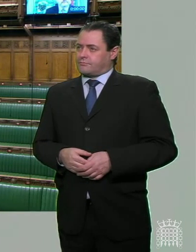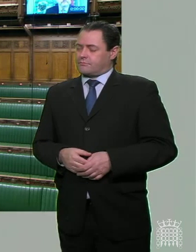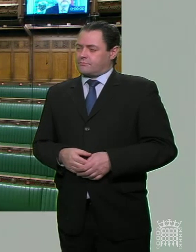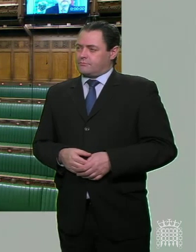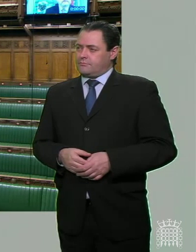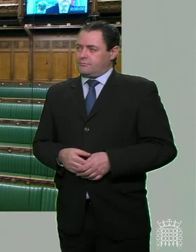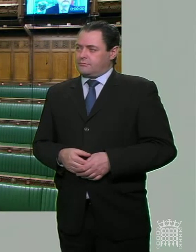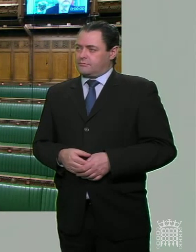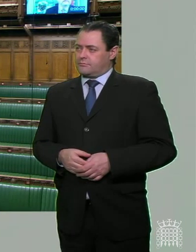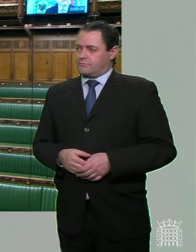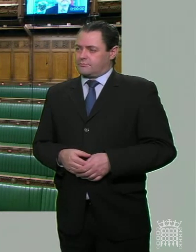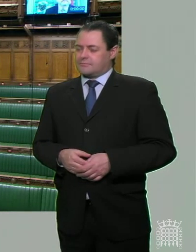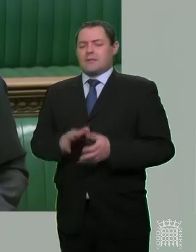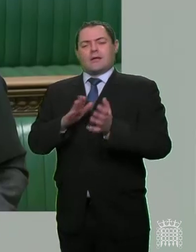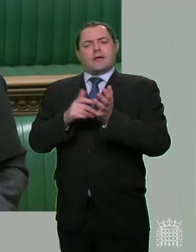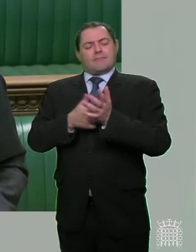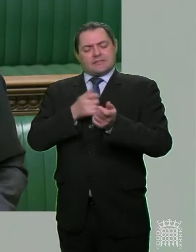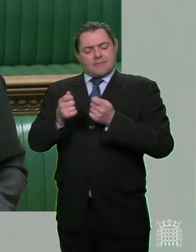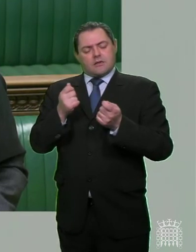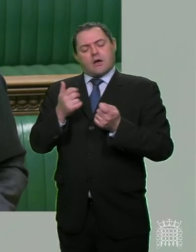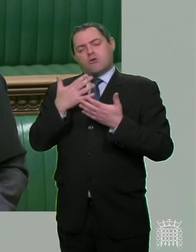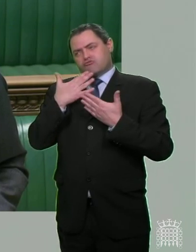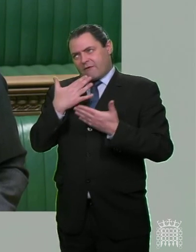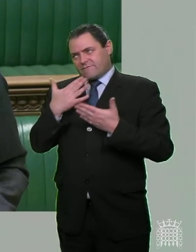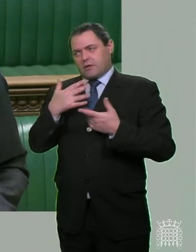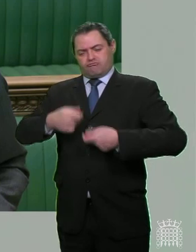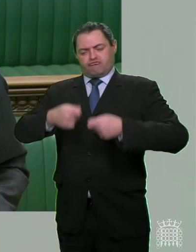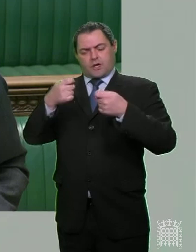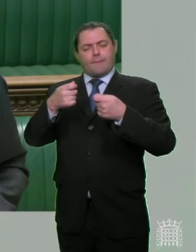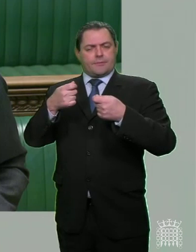I am grateful to the honourable Gentleman for raising that issue.